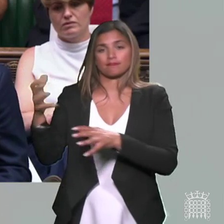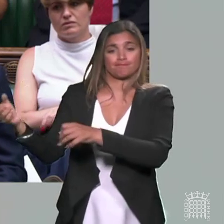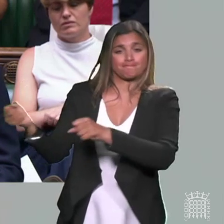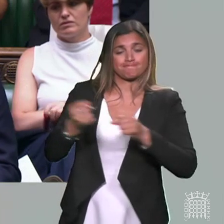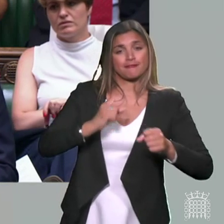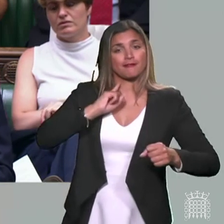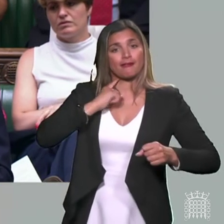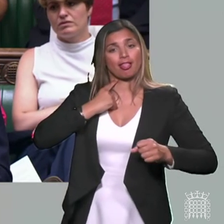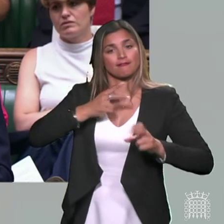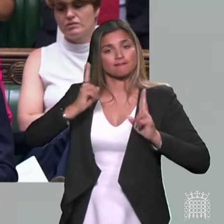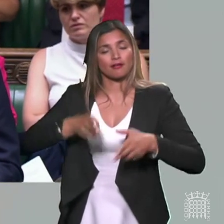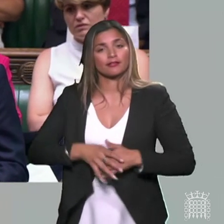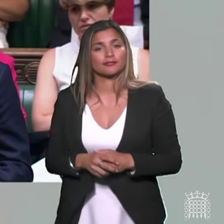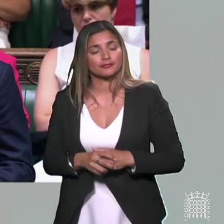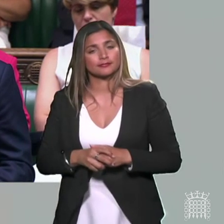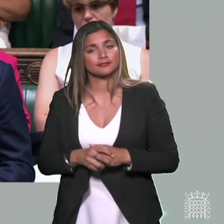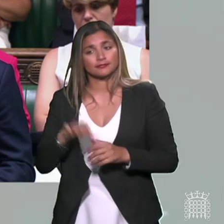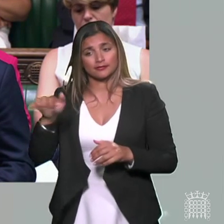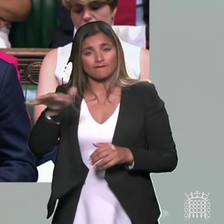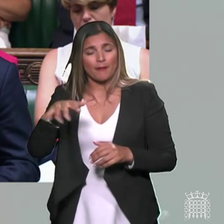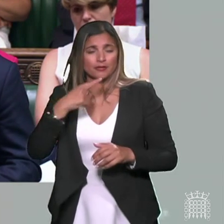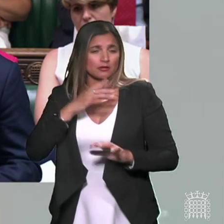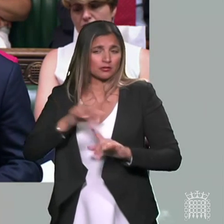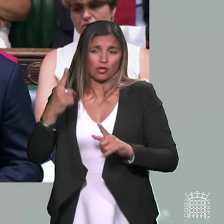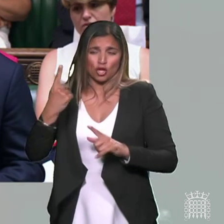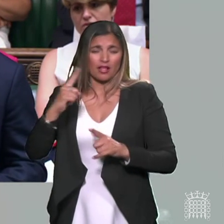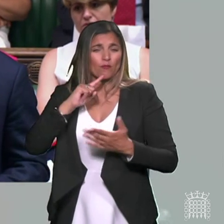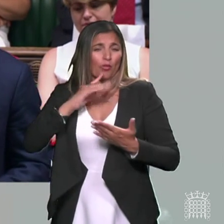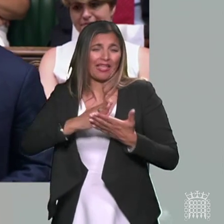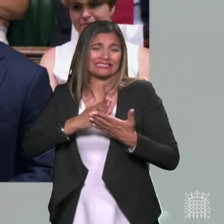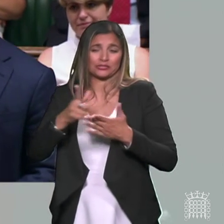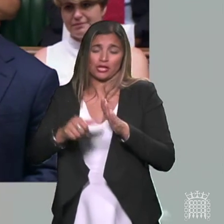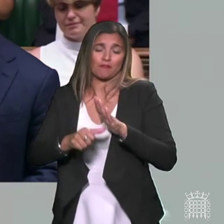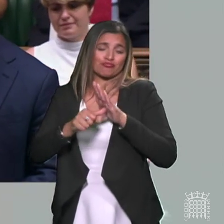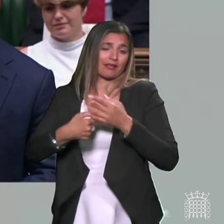They said: “She was authentic and refused to try and impress anyone, but she impressed us.